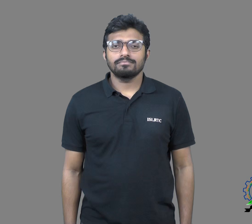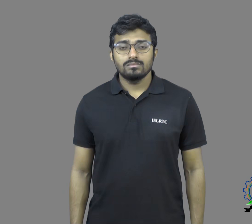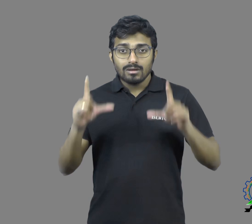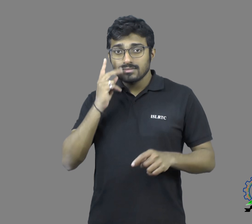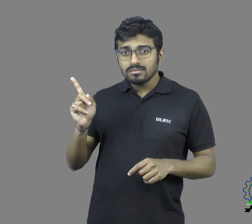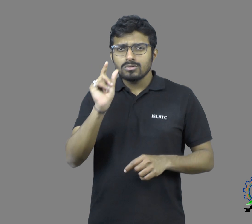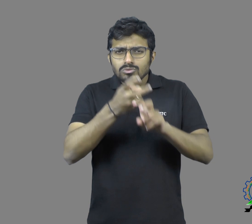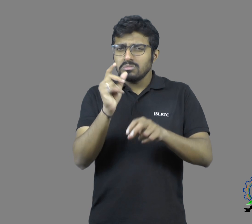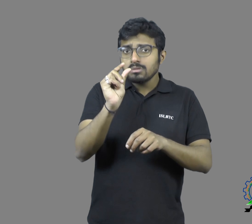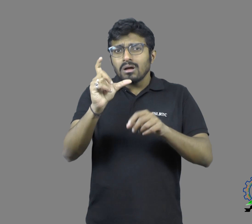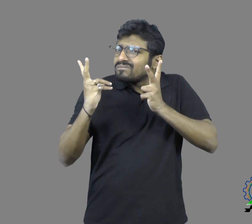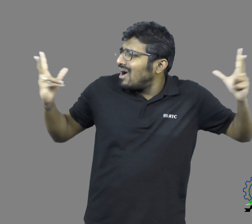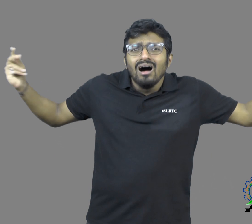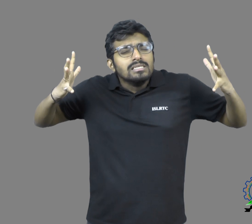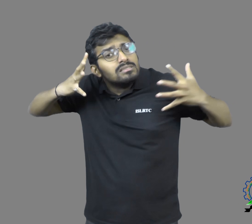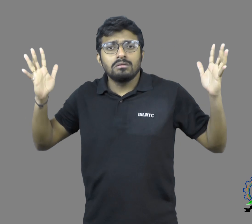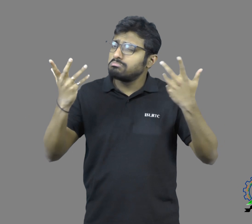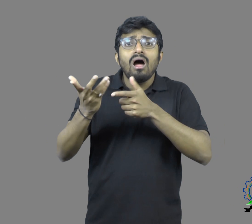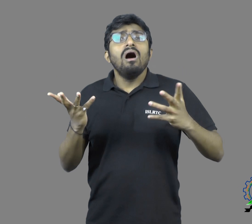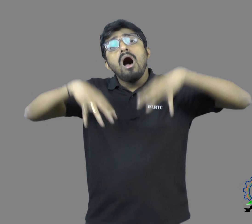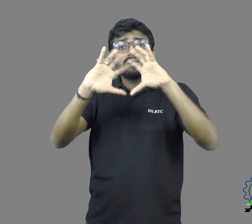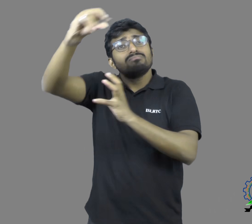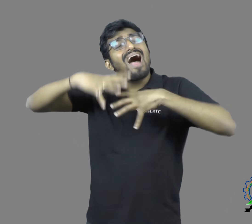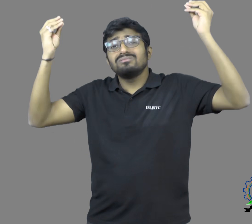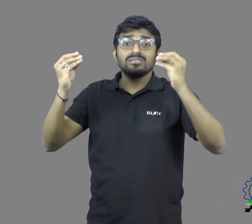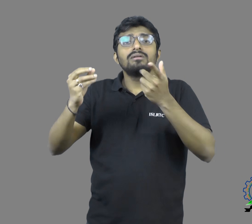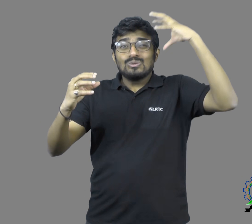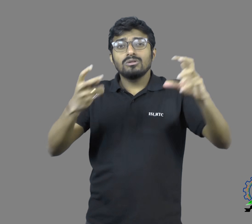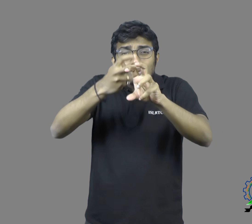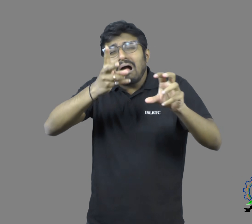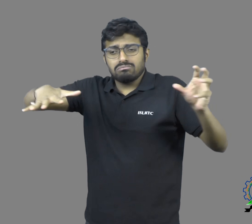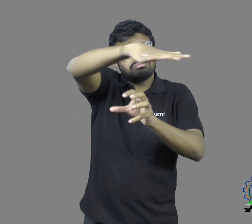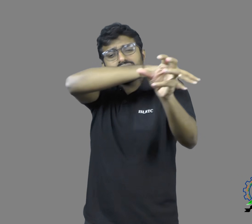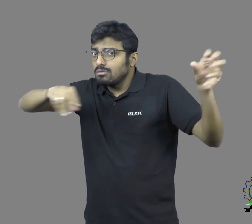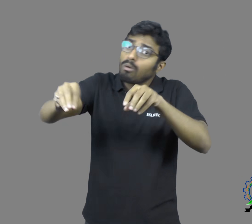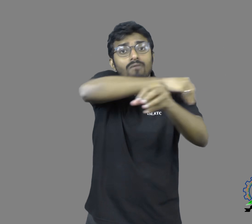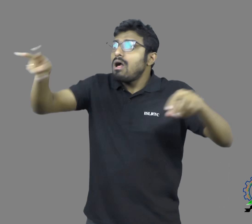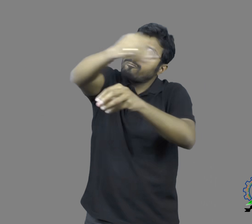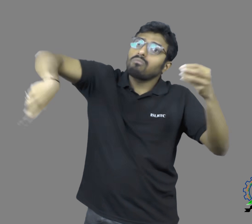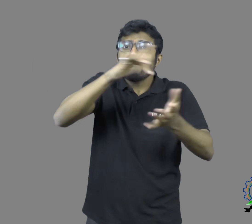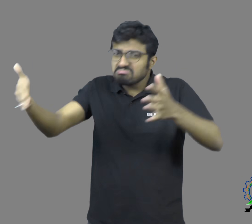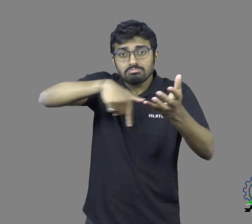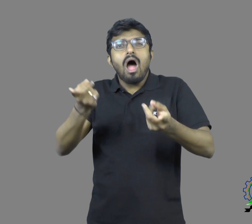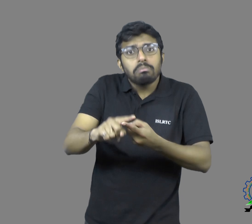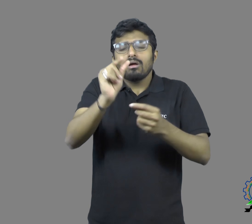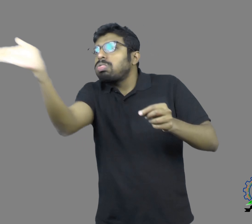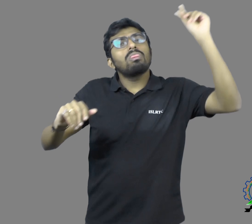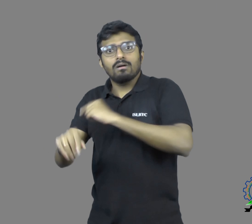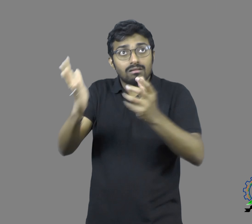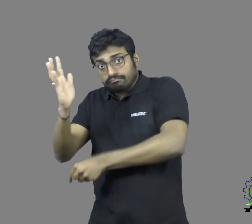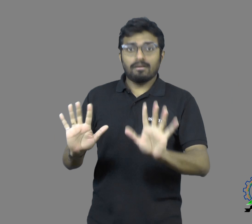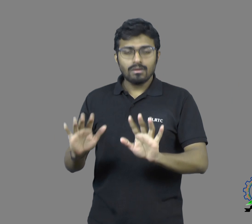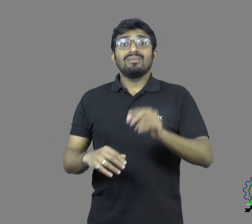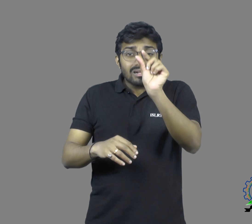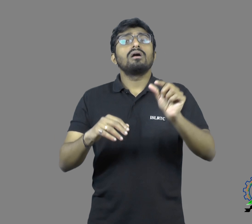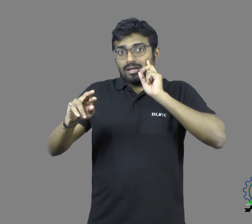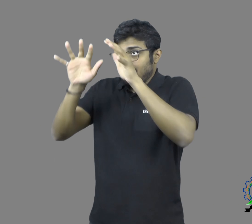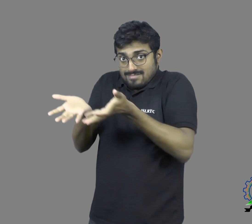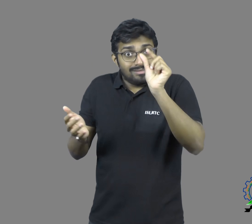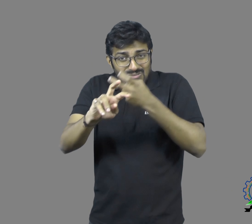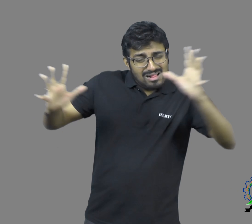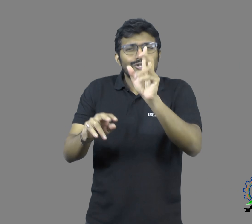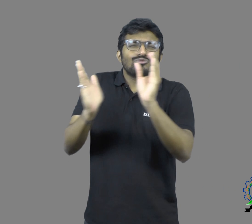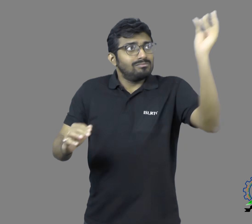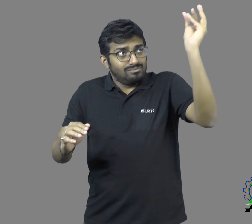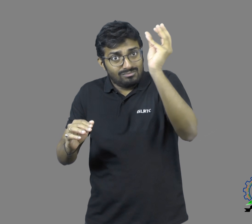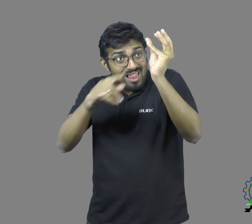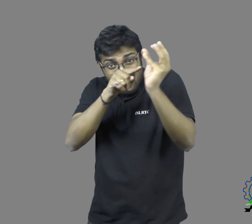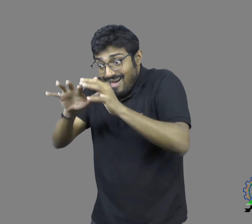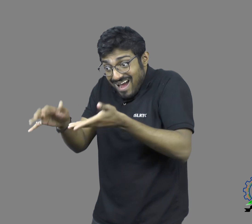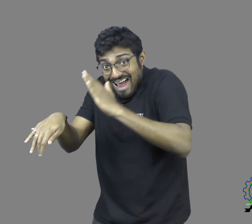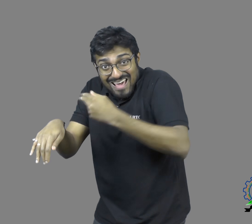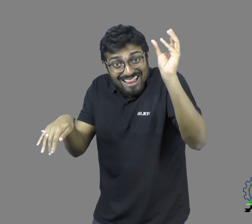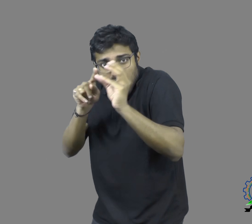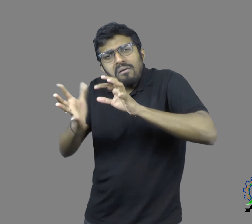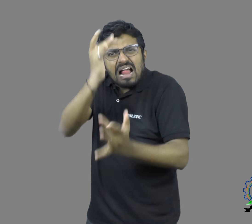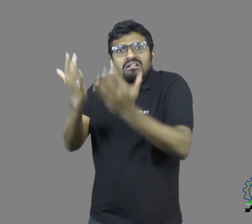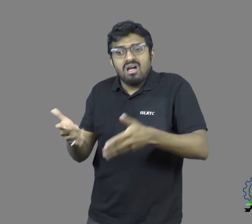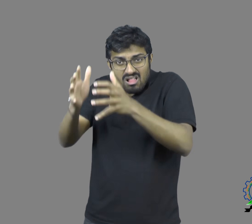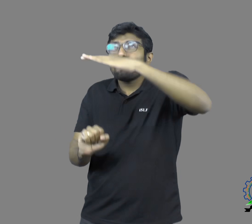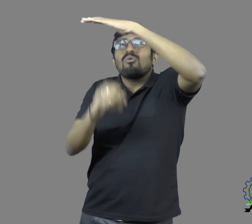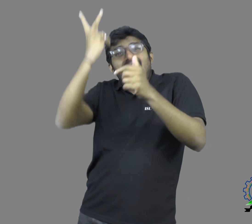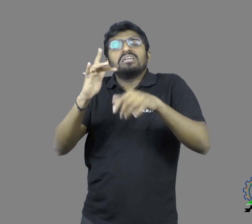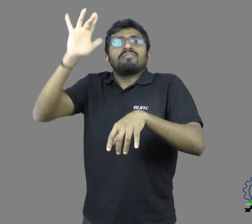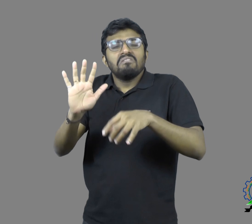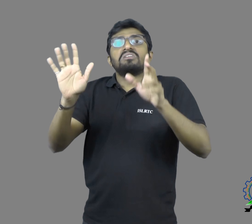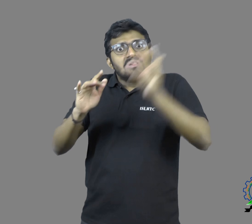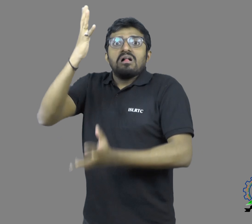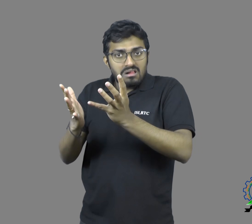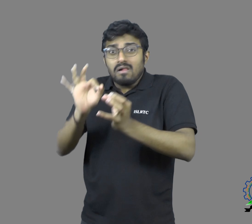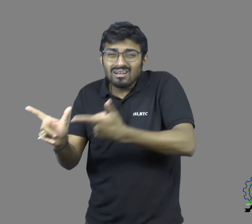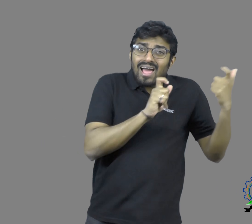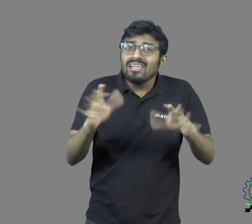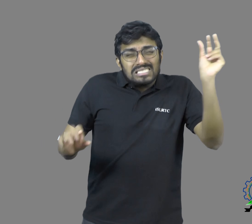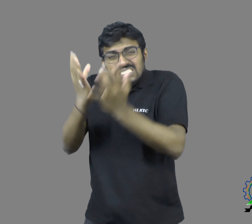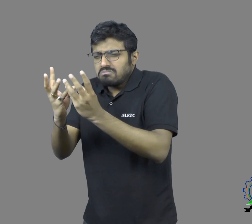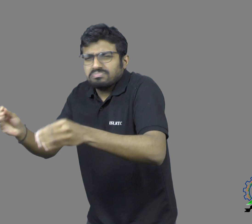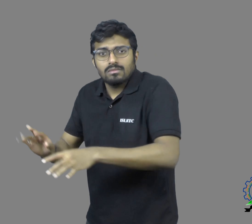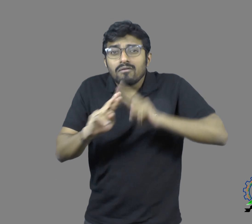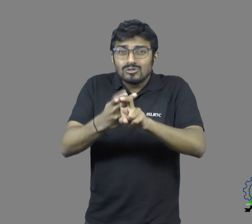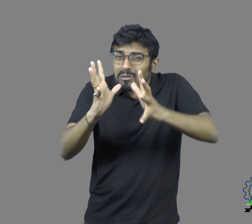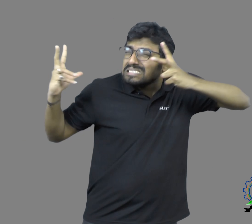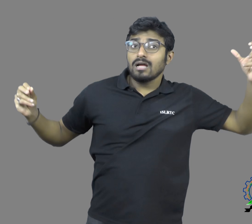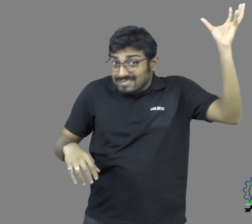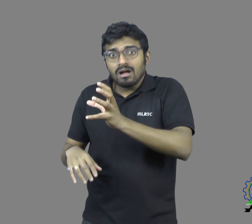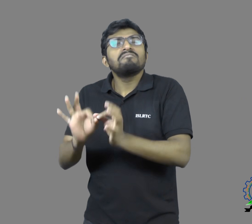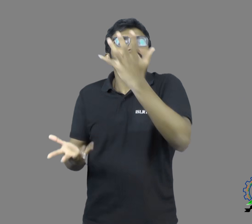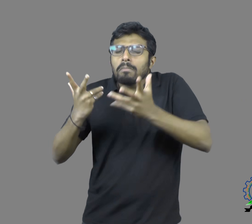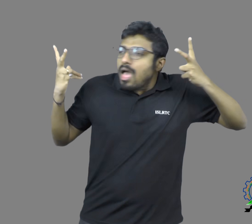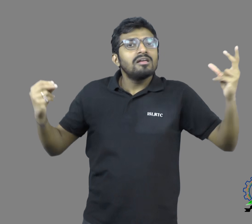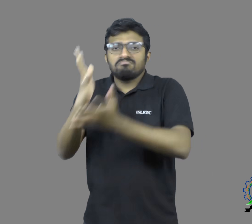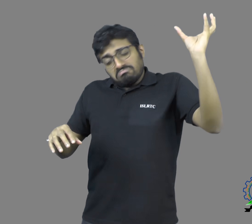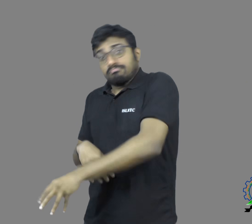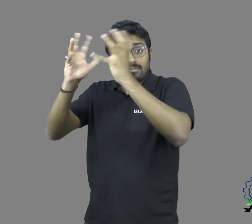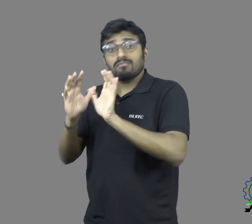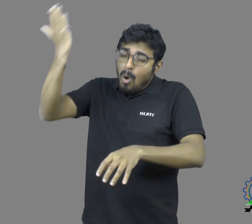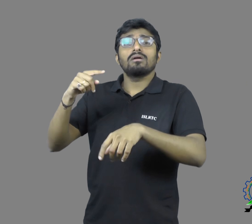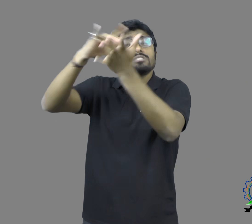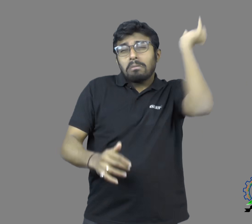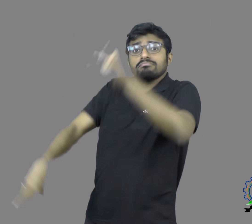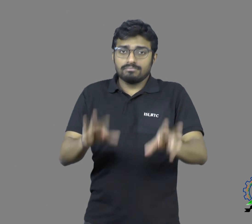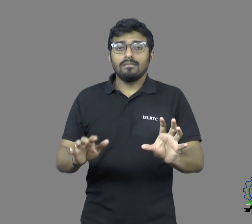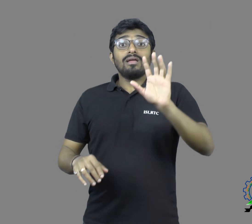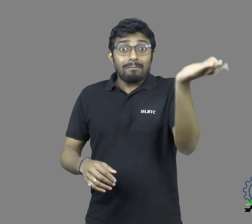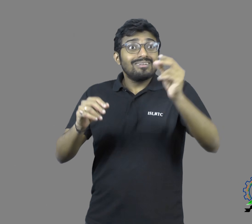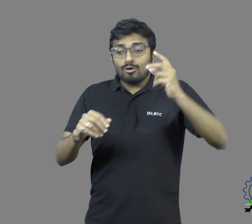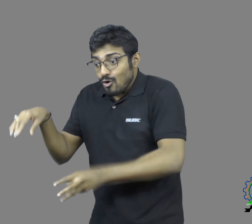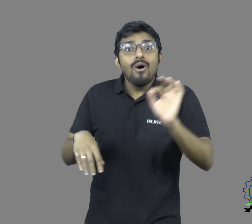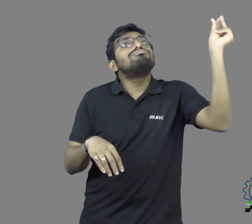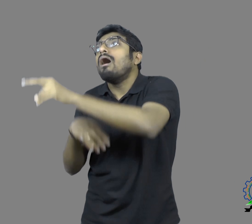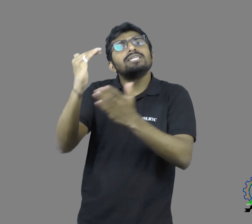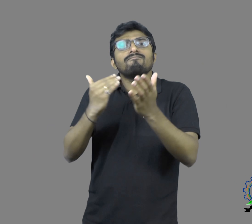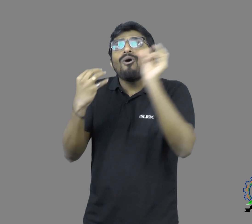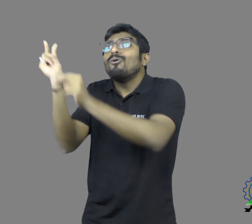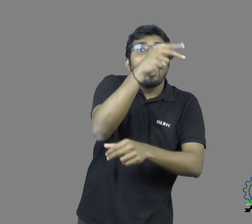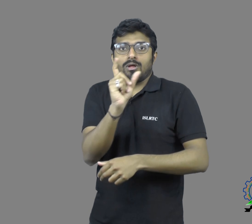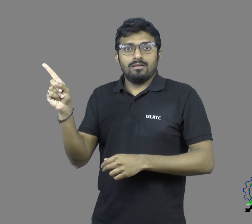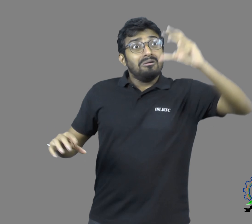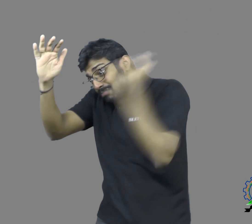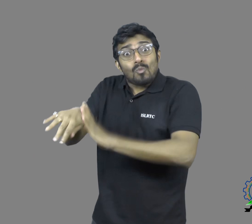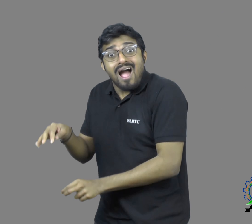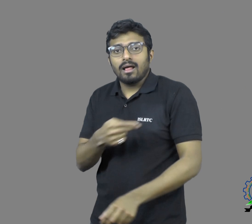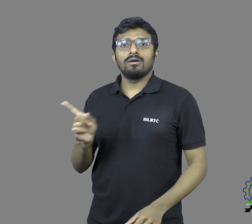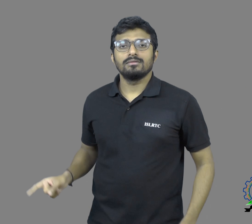Meteors Meteorites